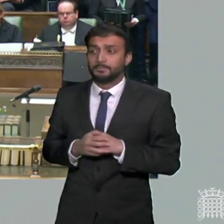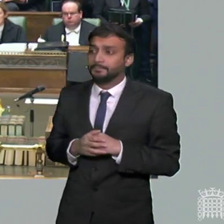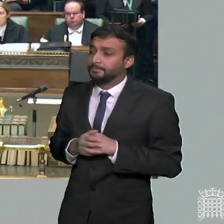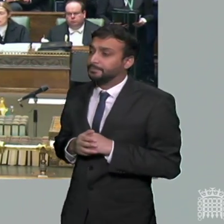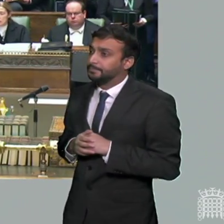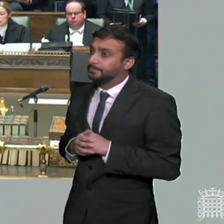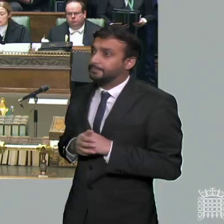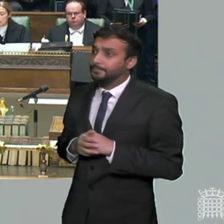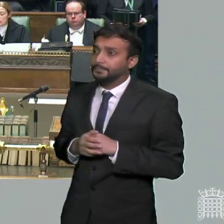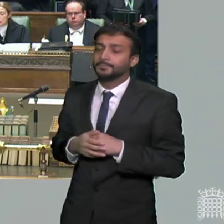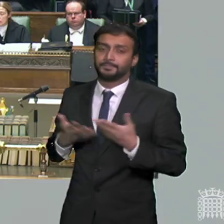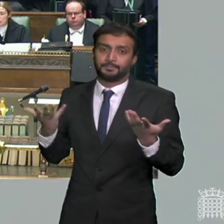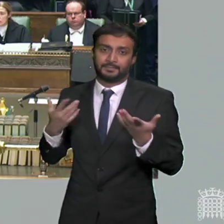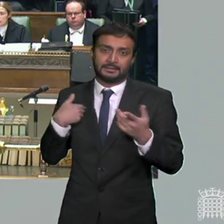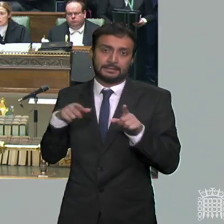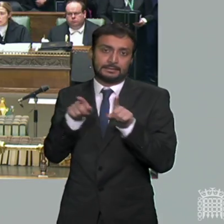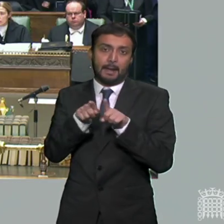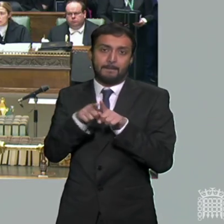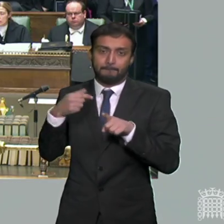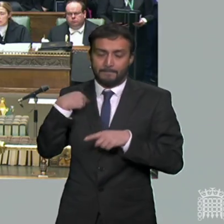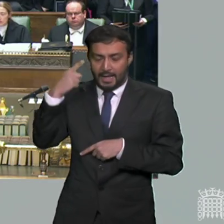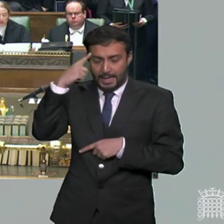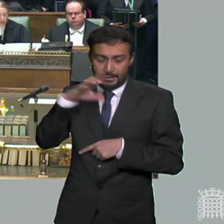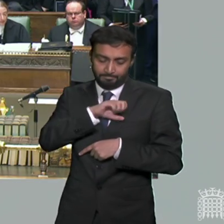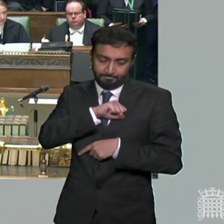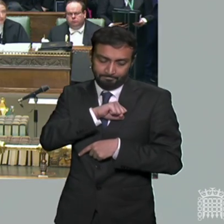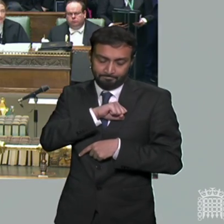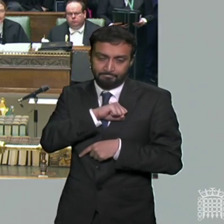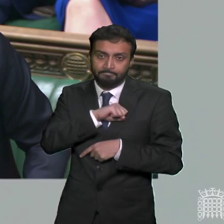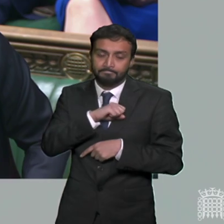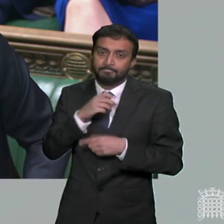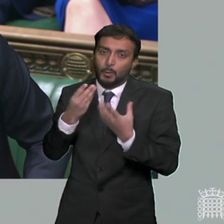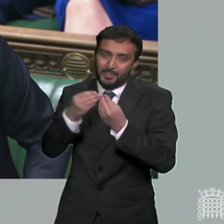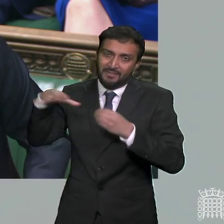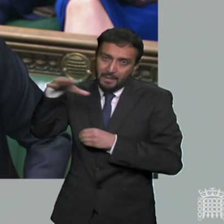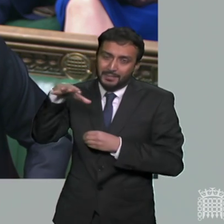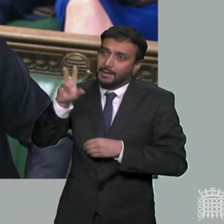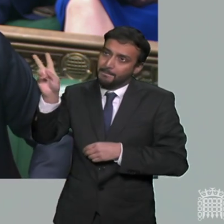My thoughts are of course with the families of the children who have sadly lost their lives.